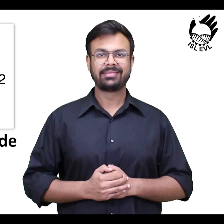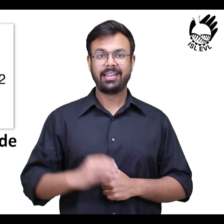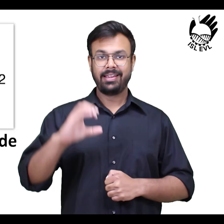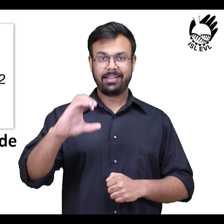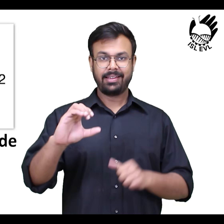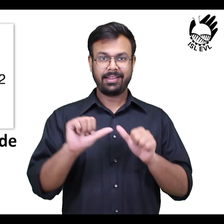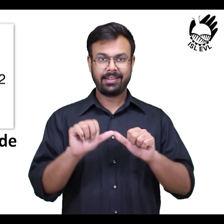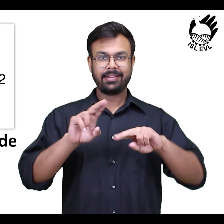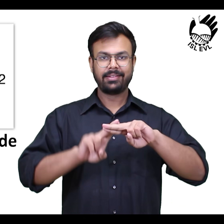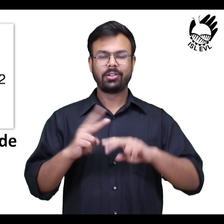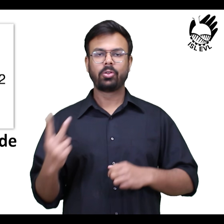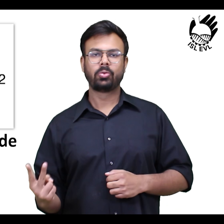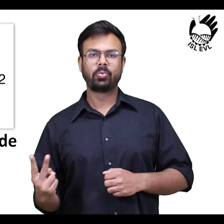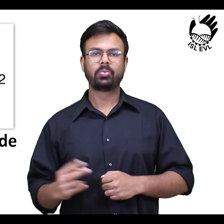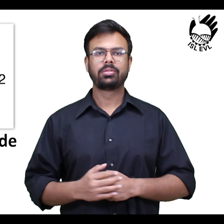Calcium Fluoride